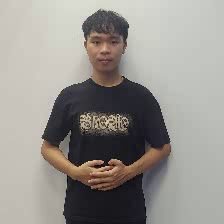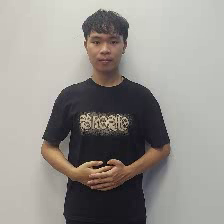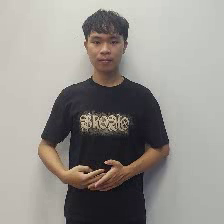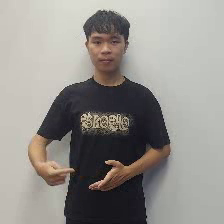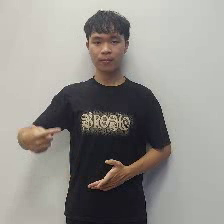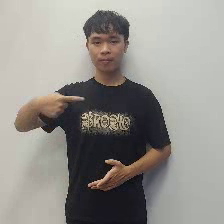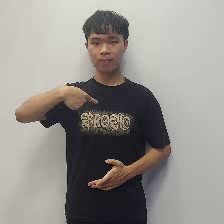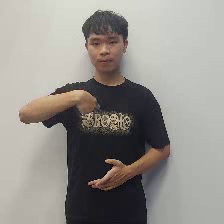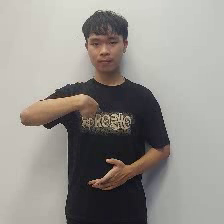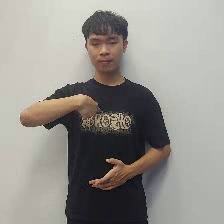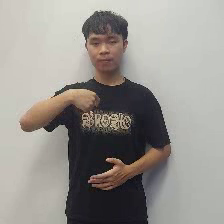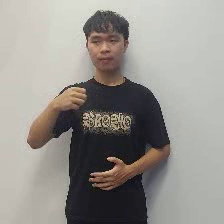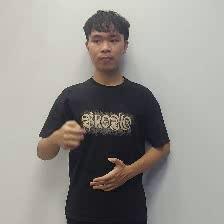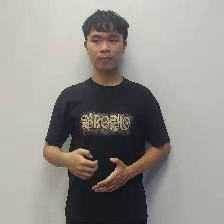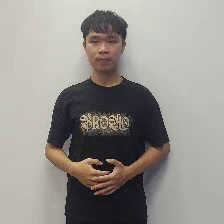Tôi